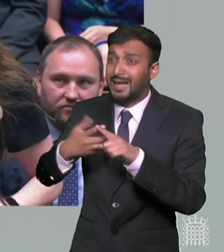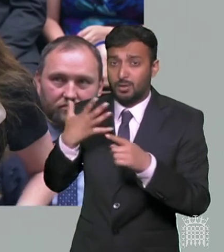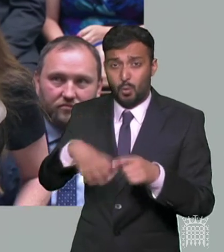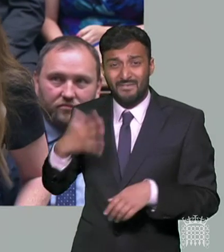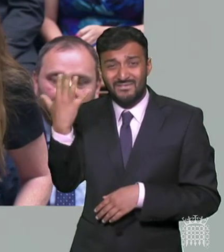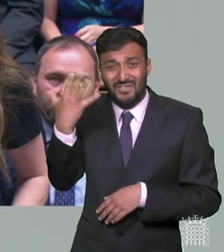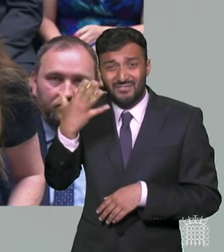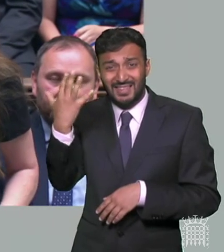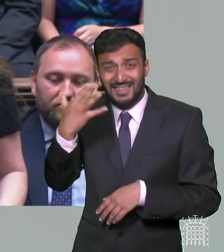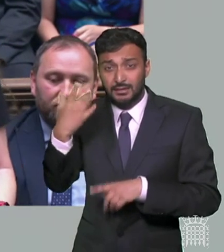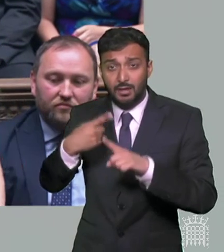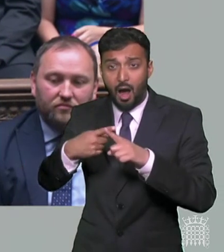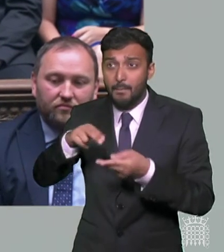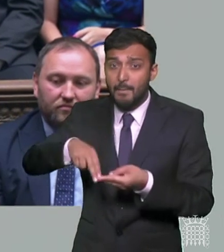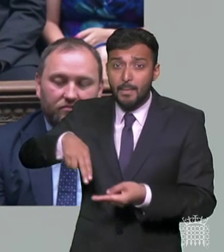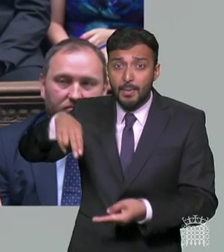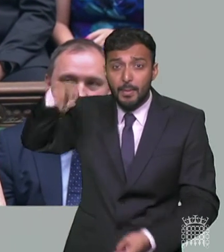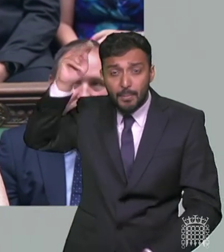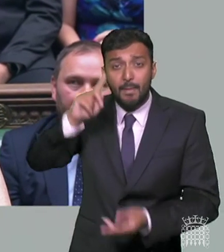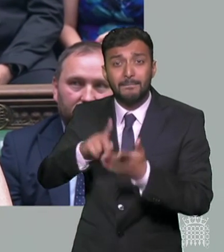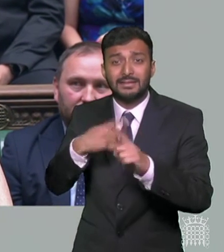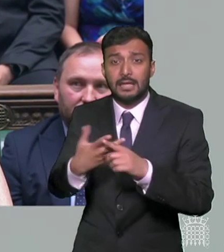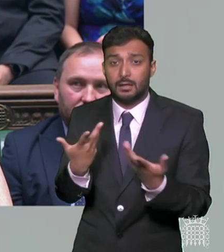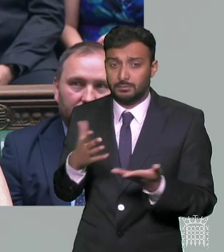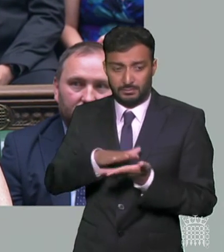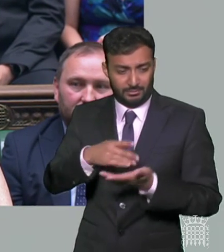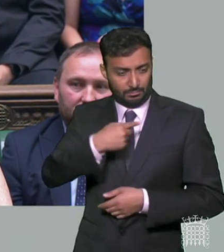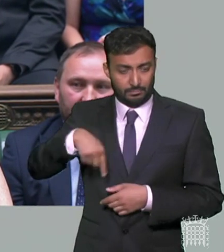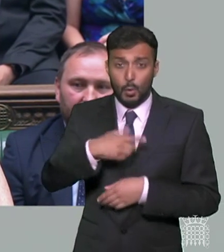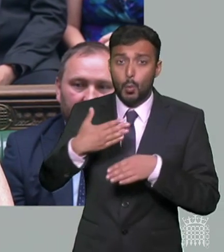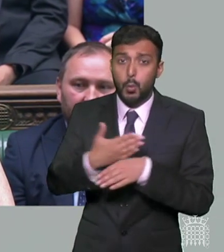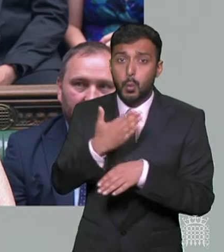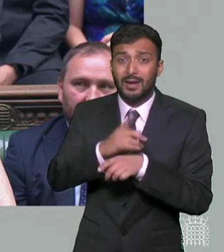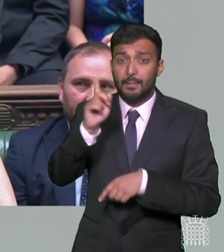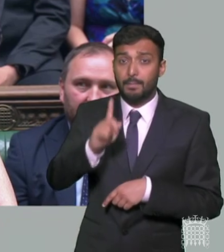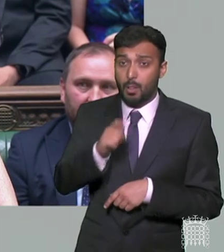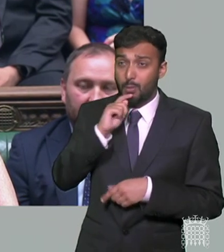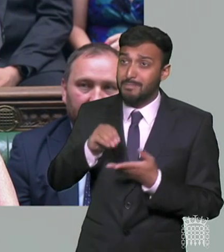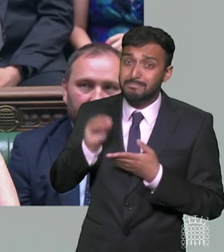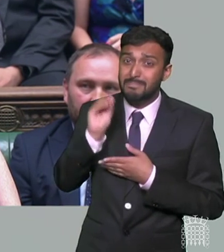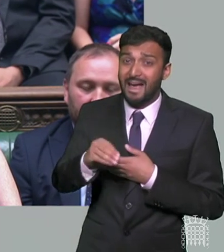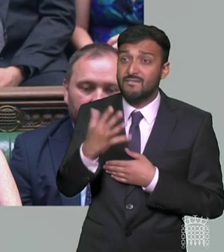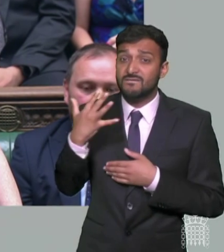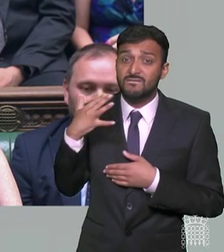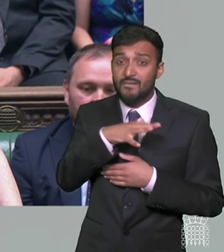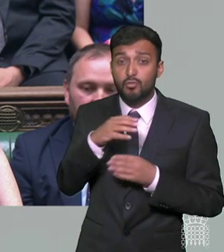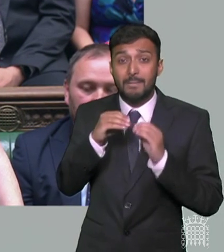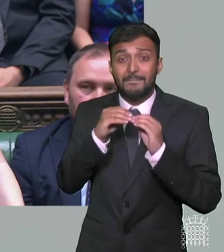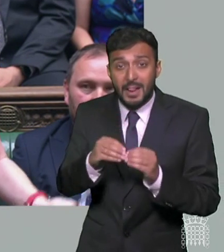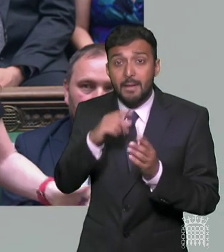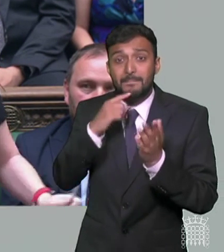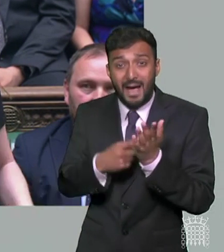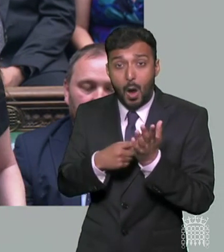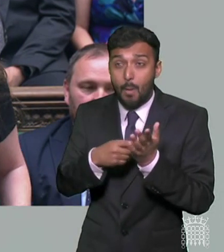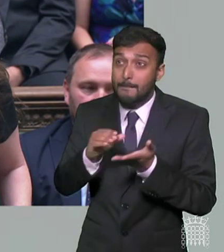At this rate, working people will be paying £500 billion more in tax by 2030.